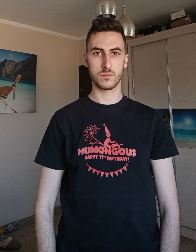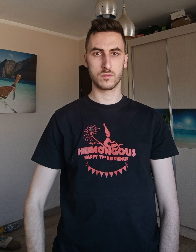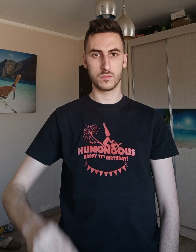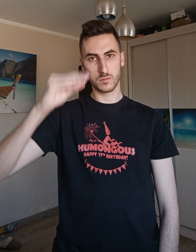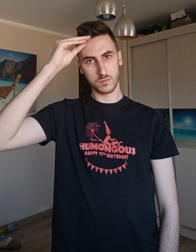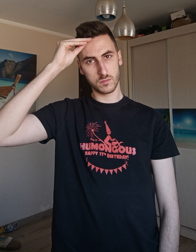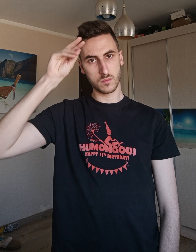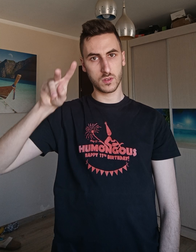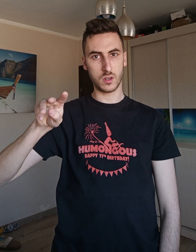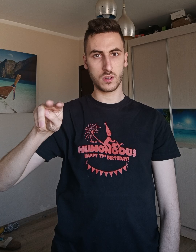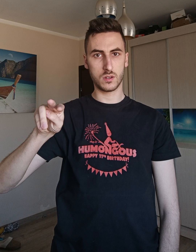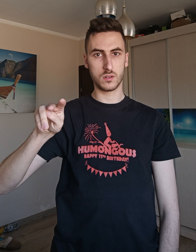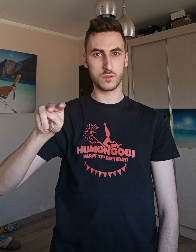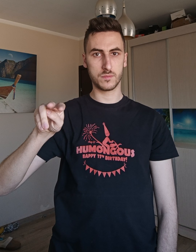אח